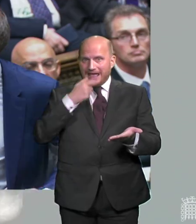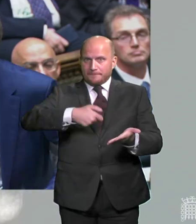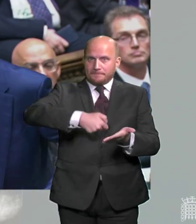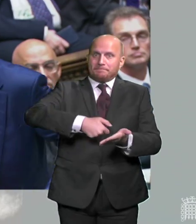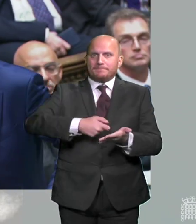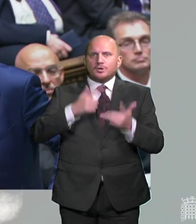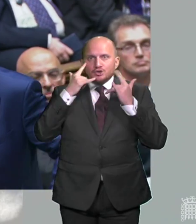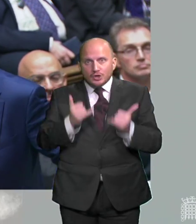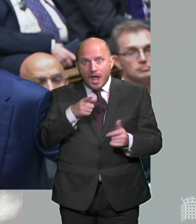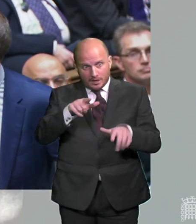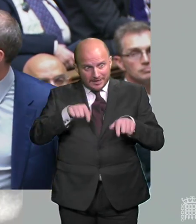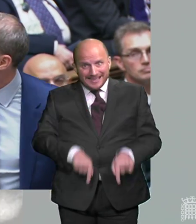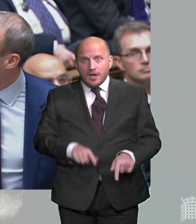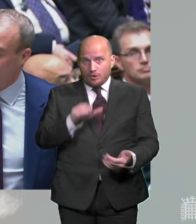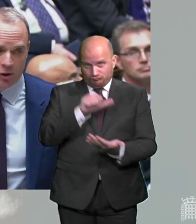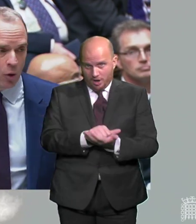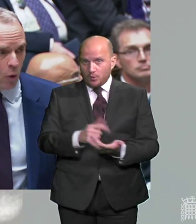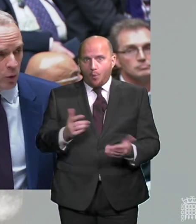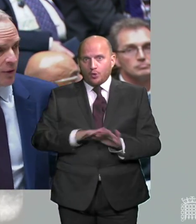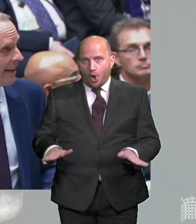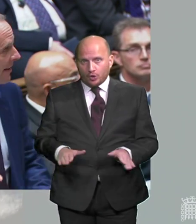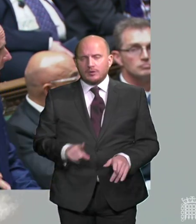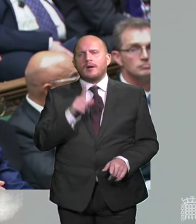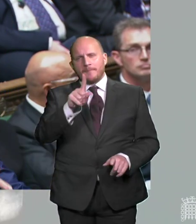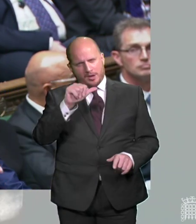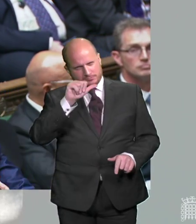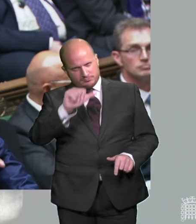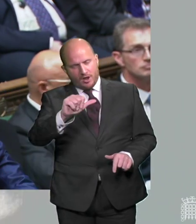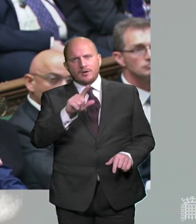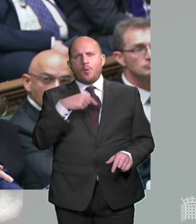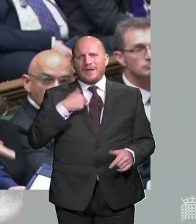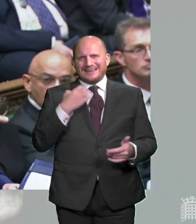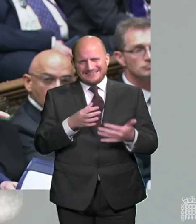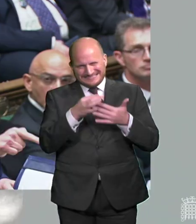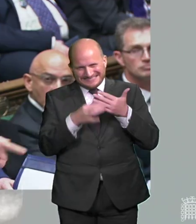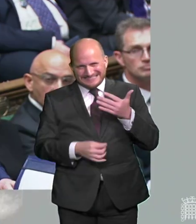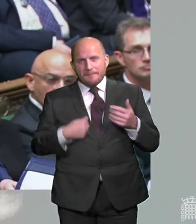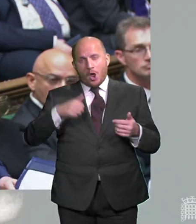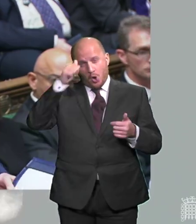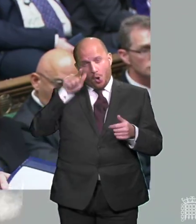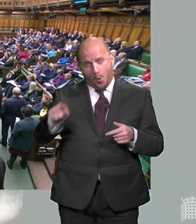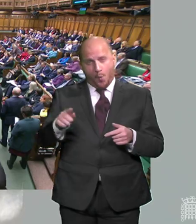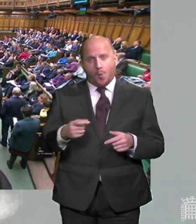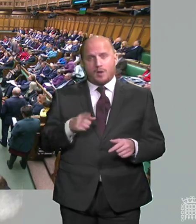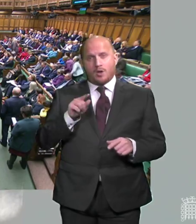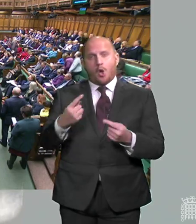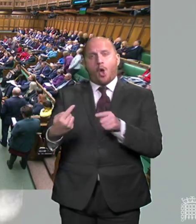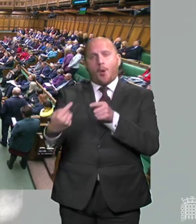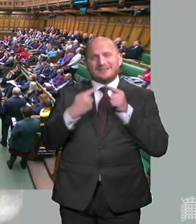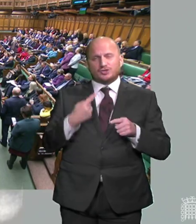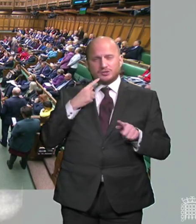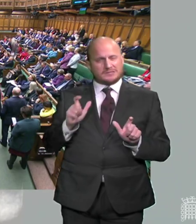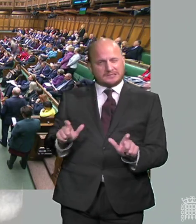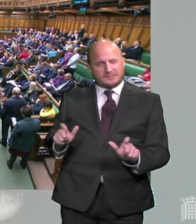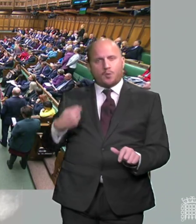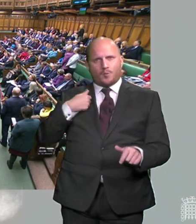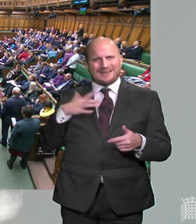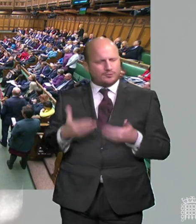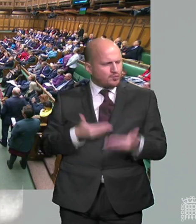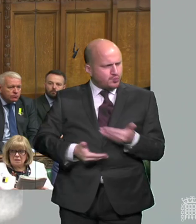What is clear, however, is that we will have to do all these things in the teeth of opposition from Labour Front Benchers.